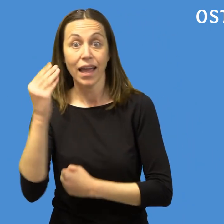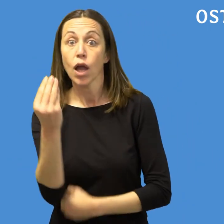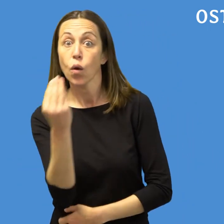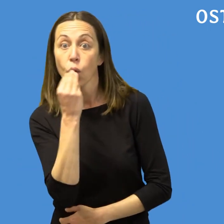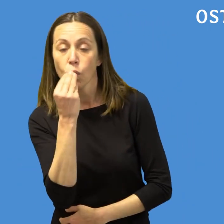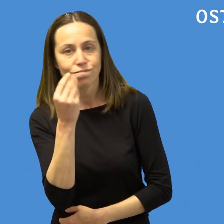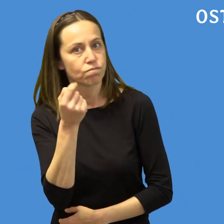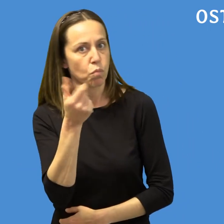comer